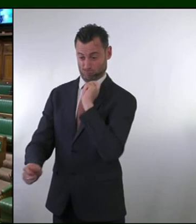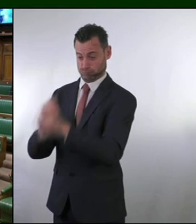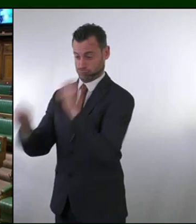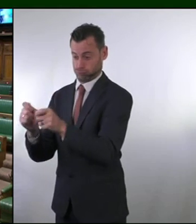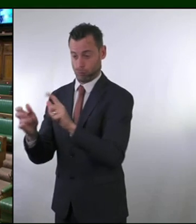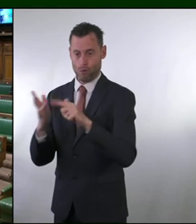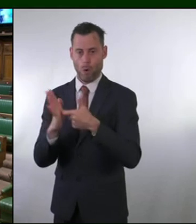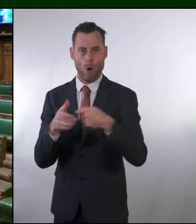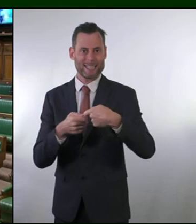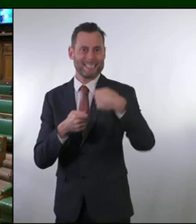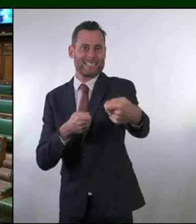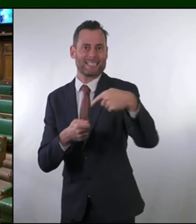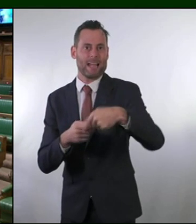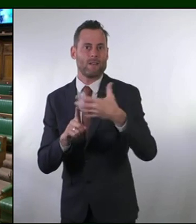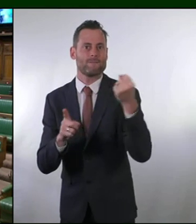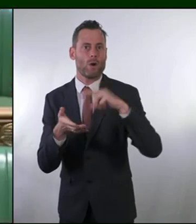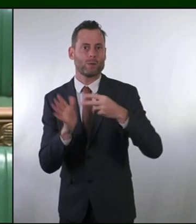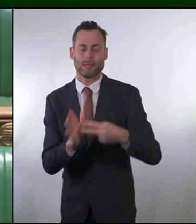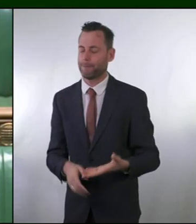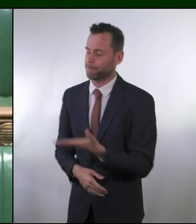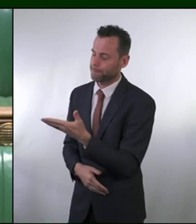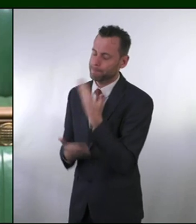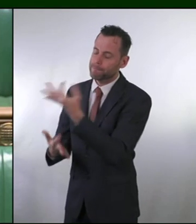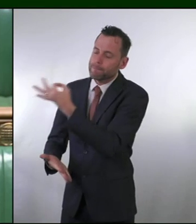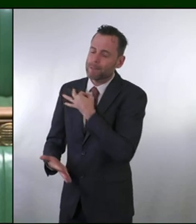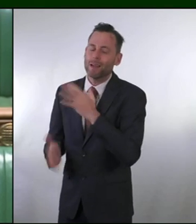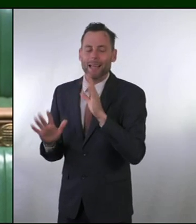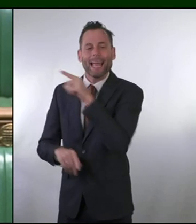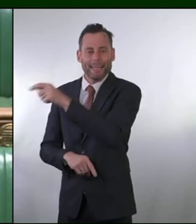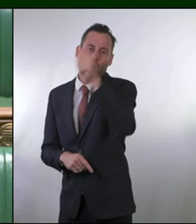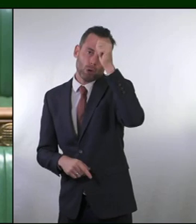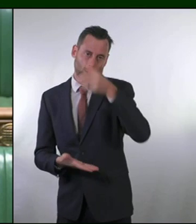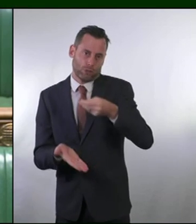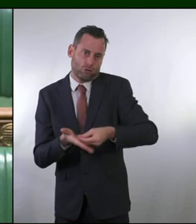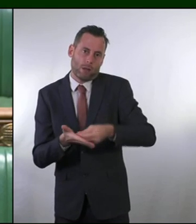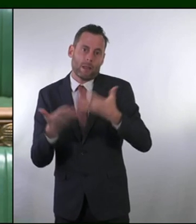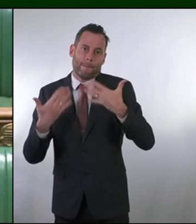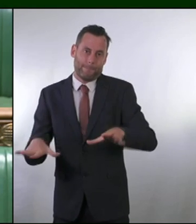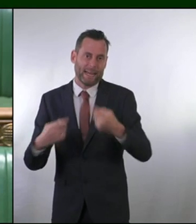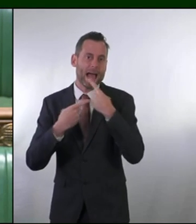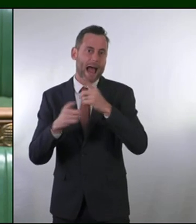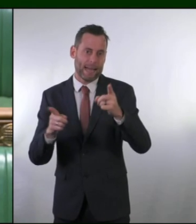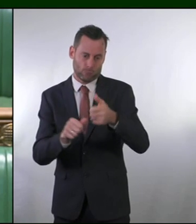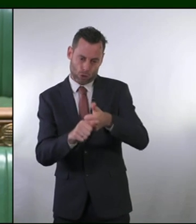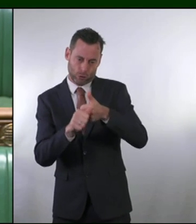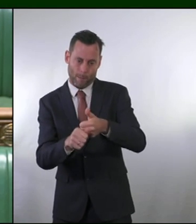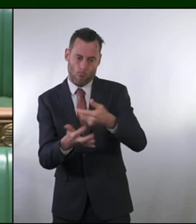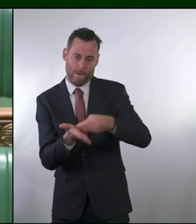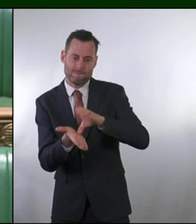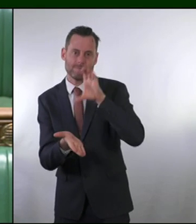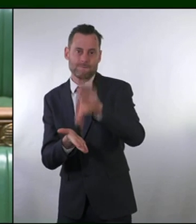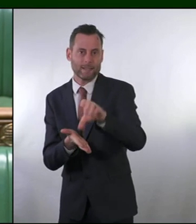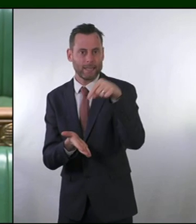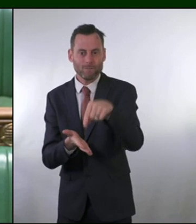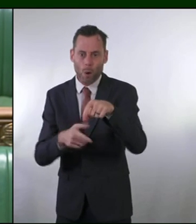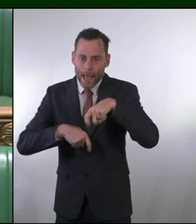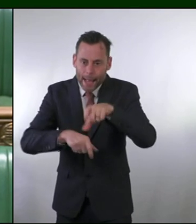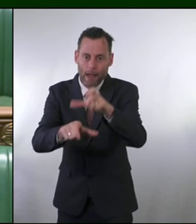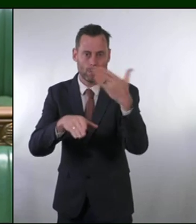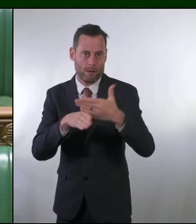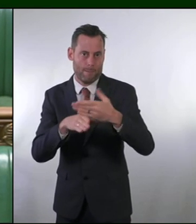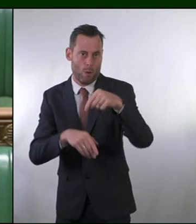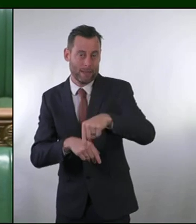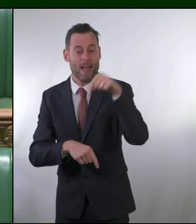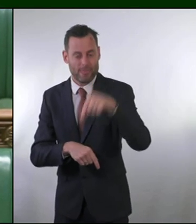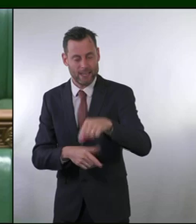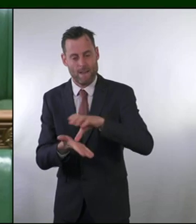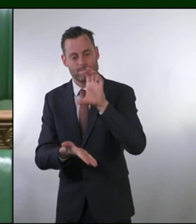As the right hon. Gentleman knows, the Chancellor has already unveiled the job support scheme, which will go through till next year.